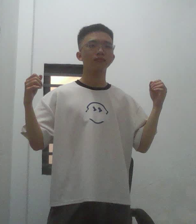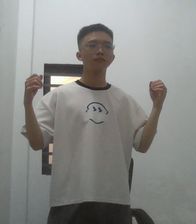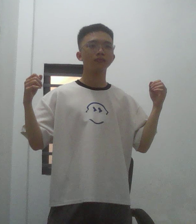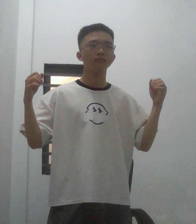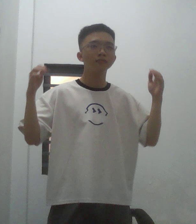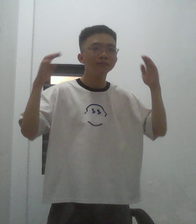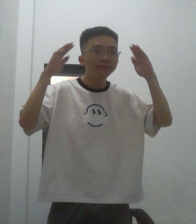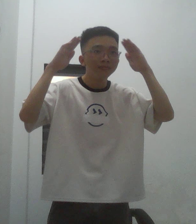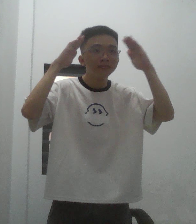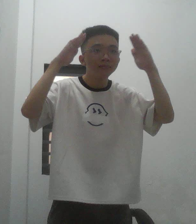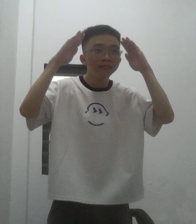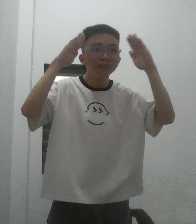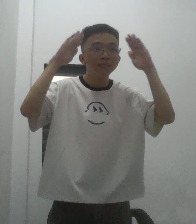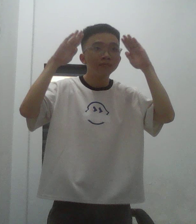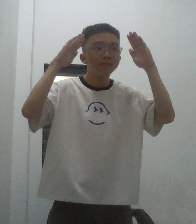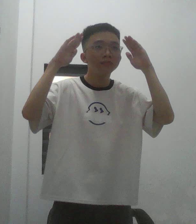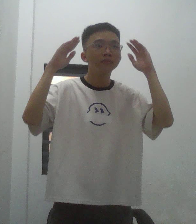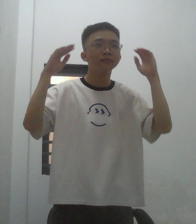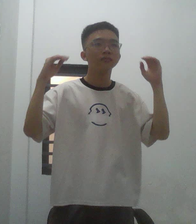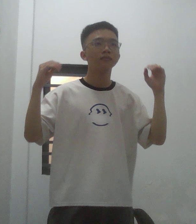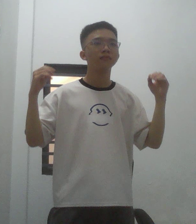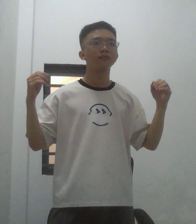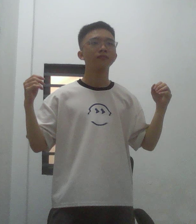xin chao